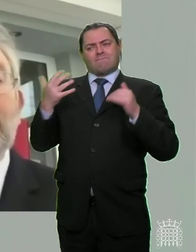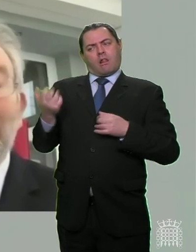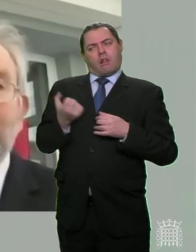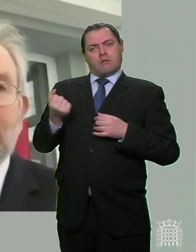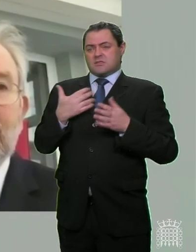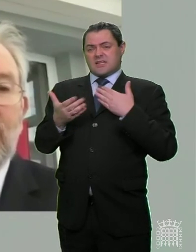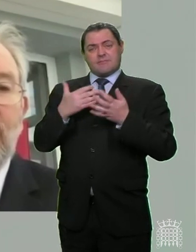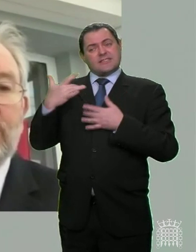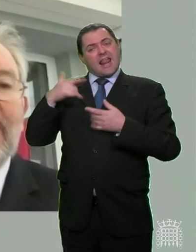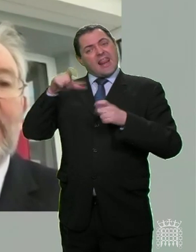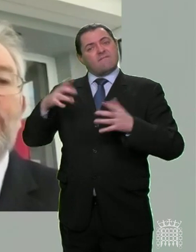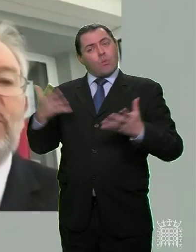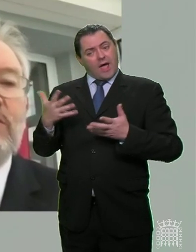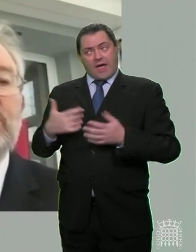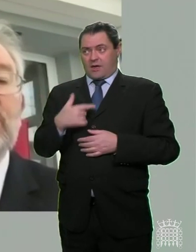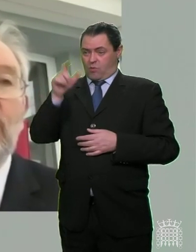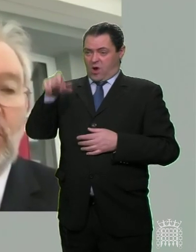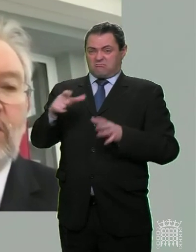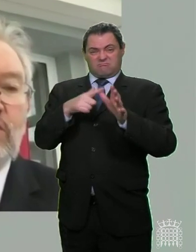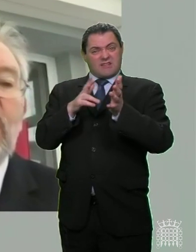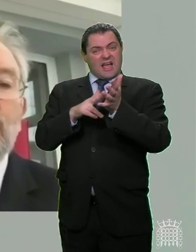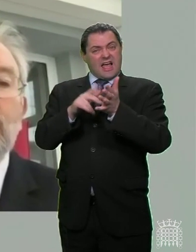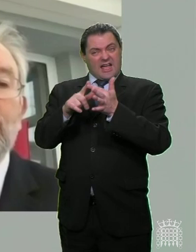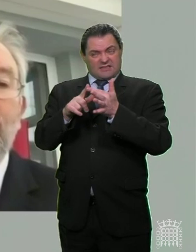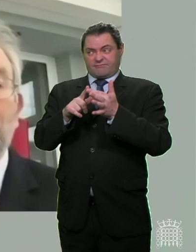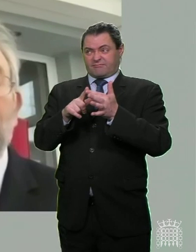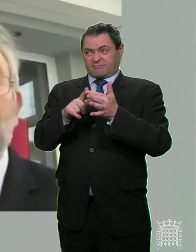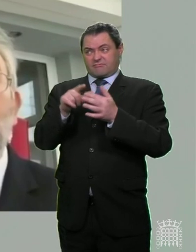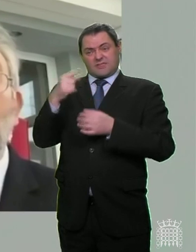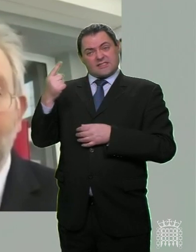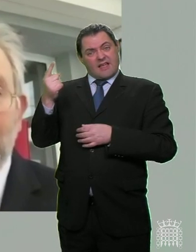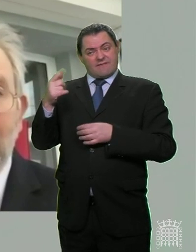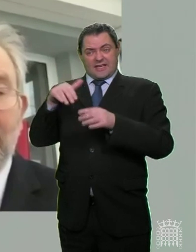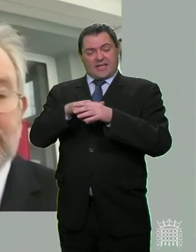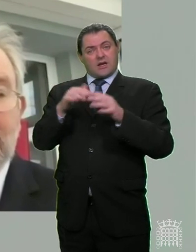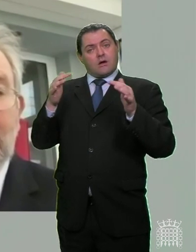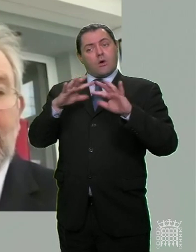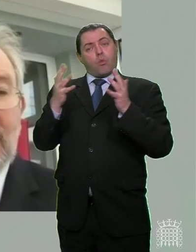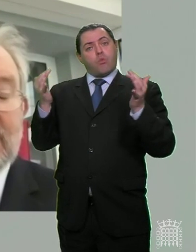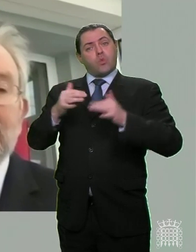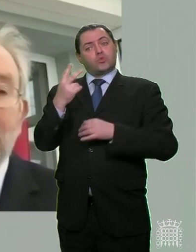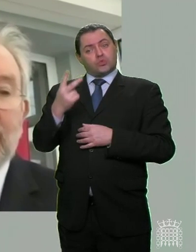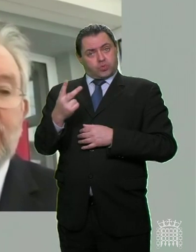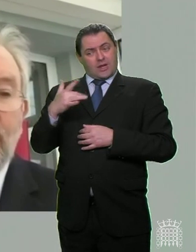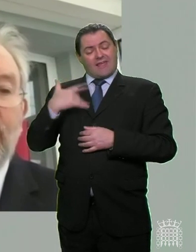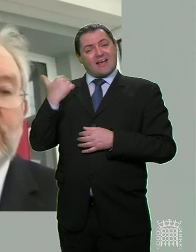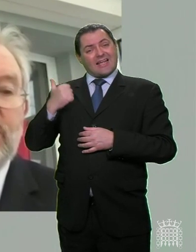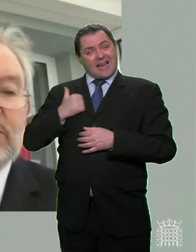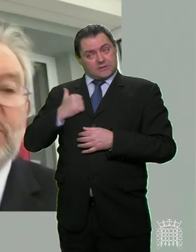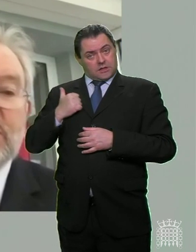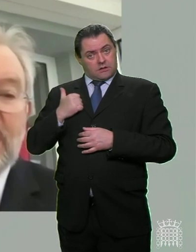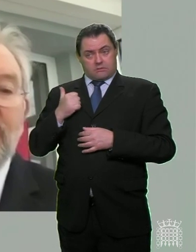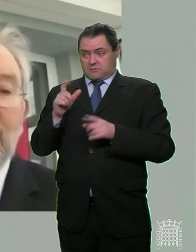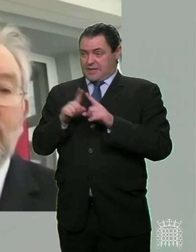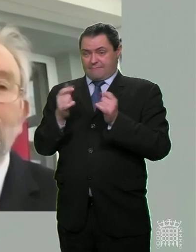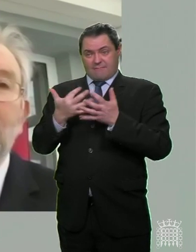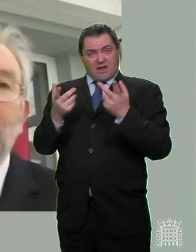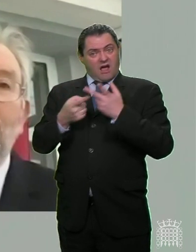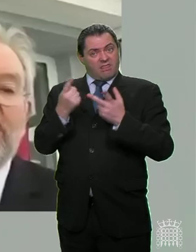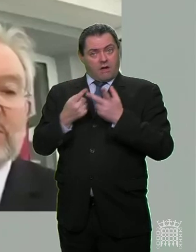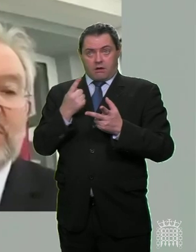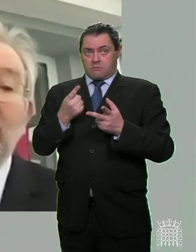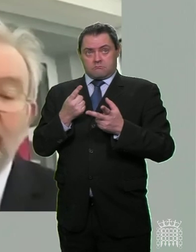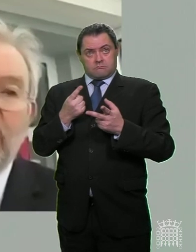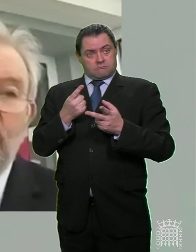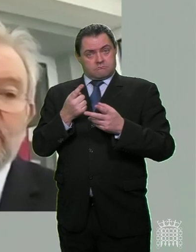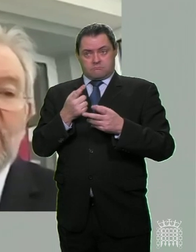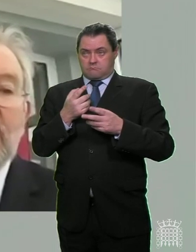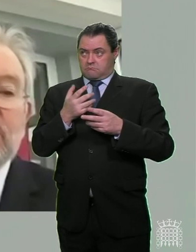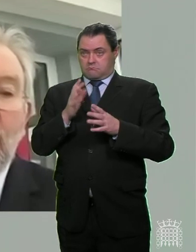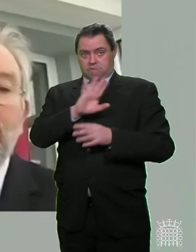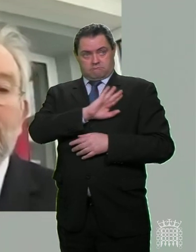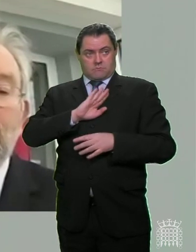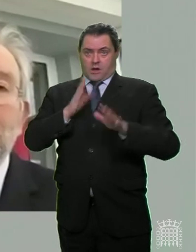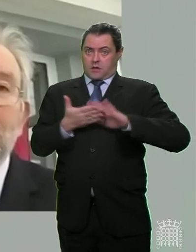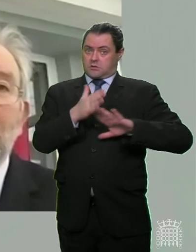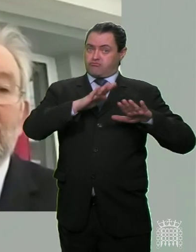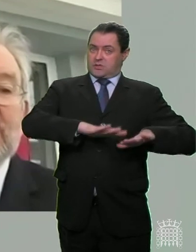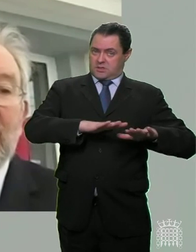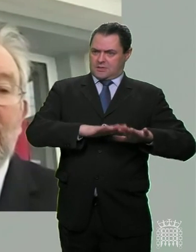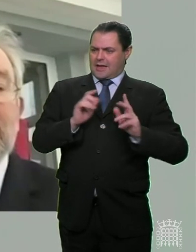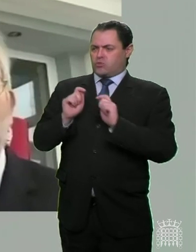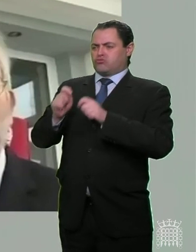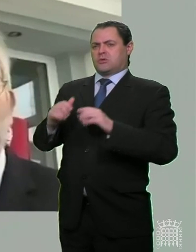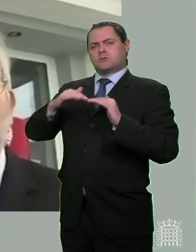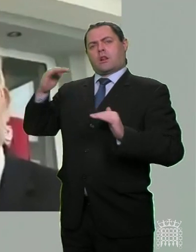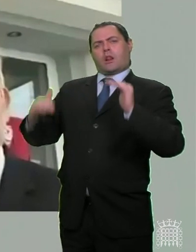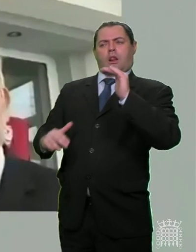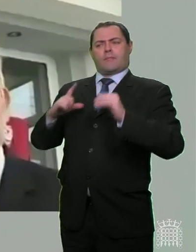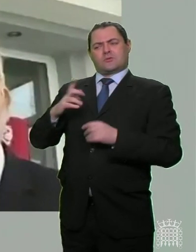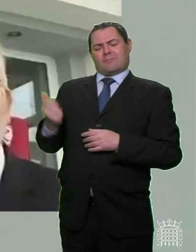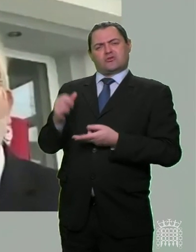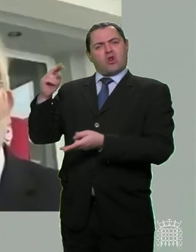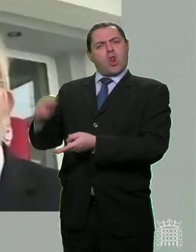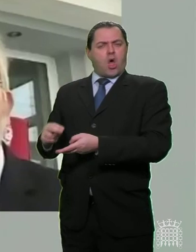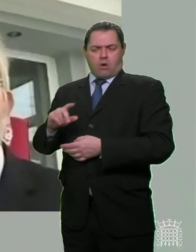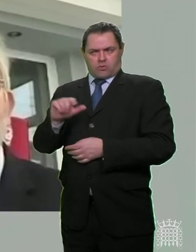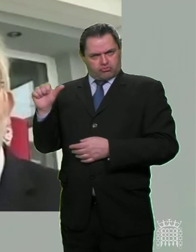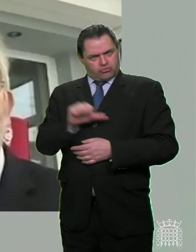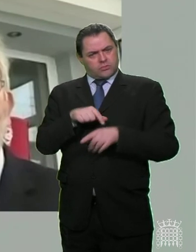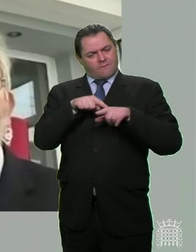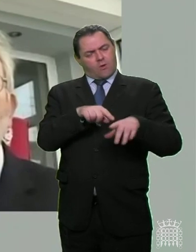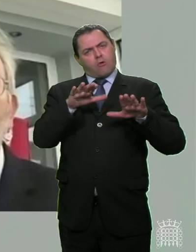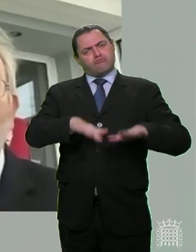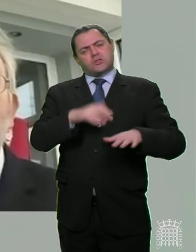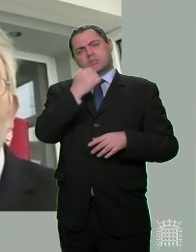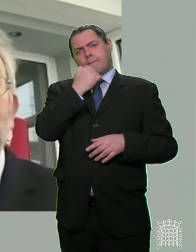When will 96-year-old Anne Puckridge, a world war two veteran who lives in Canada, and 60,000 other veterans who served their country courageously and live abroad, stop being treated as second-class veterans and get the full pension they deserve?